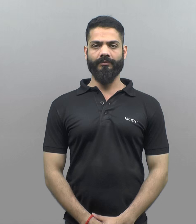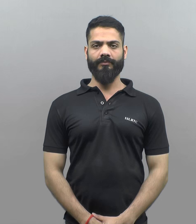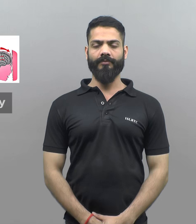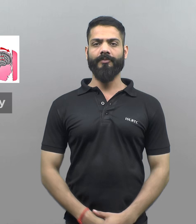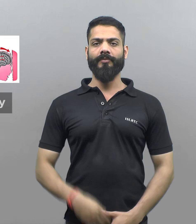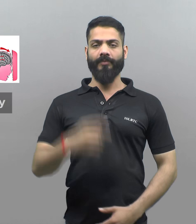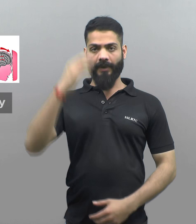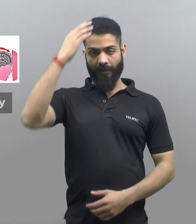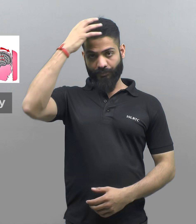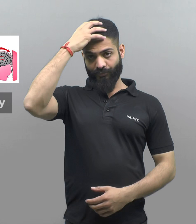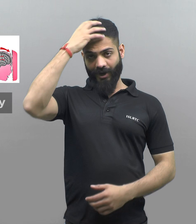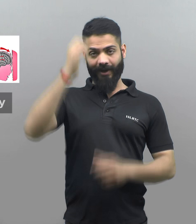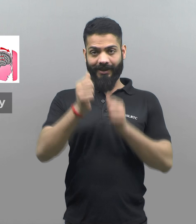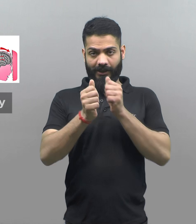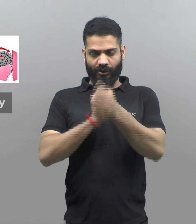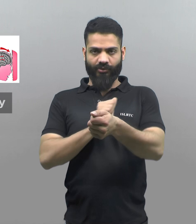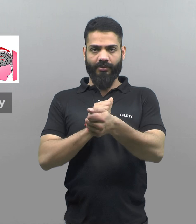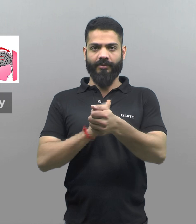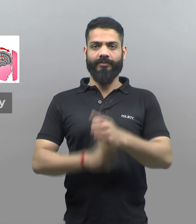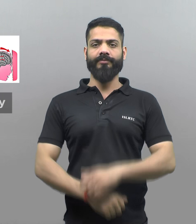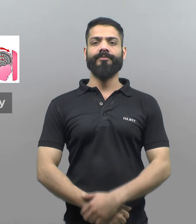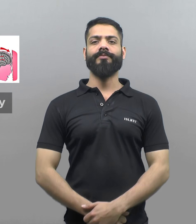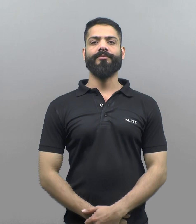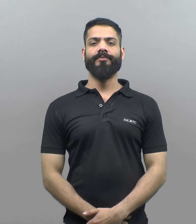Brain Injury